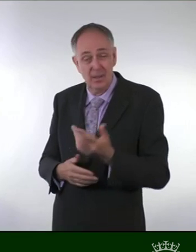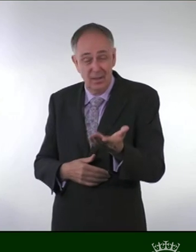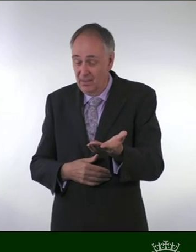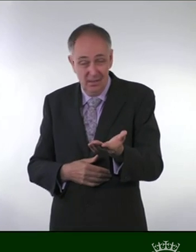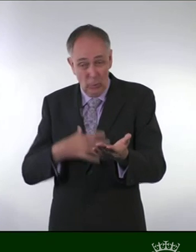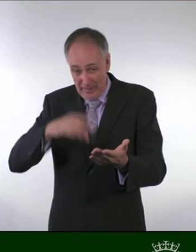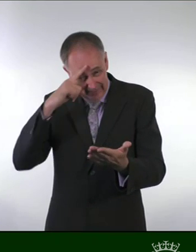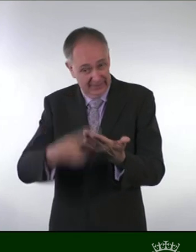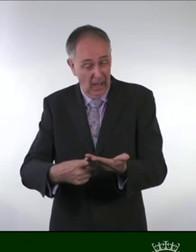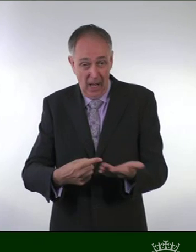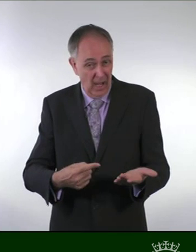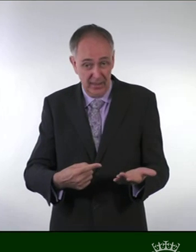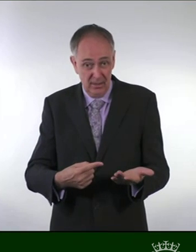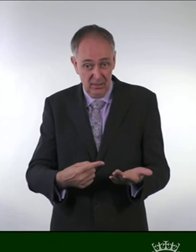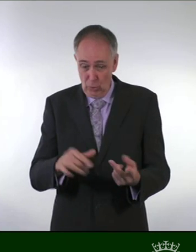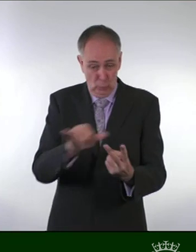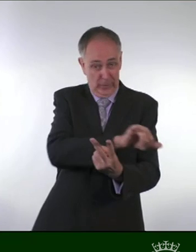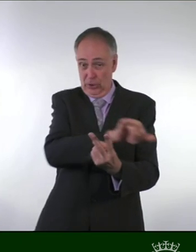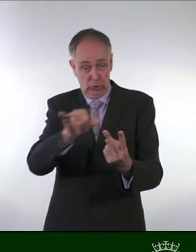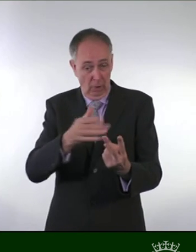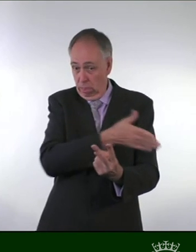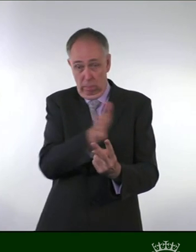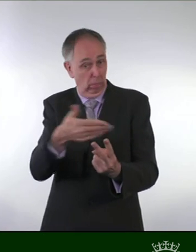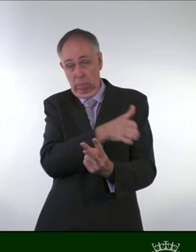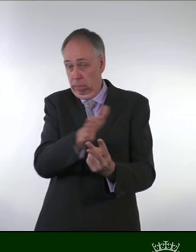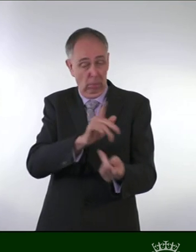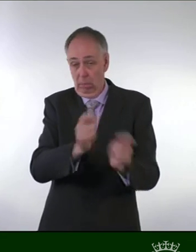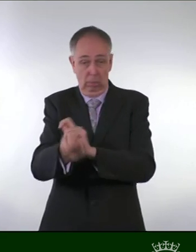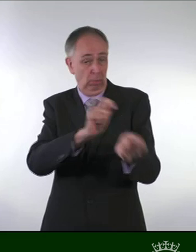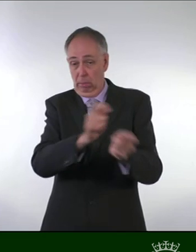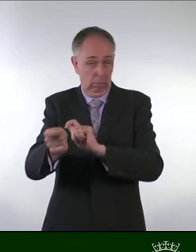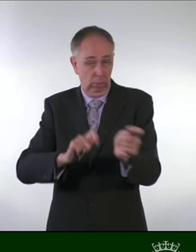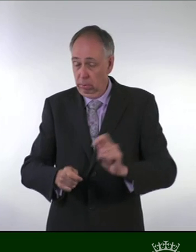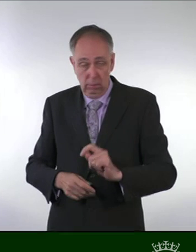He needs to make up his mind which brief he is going to take today.